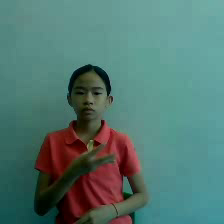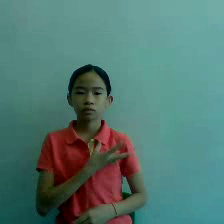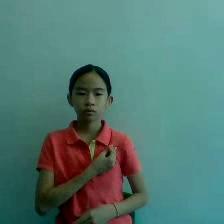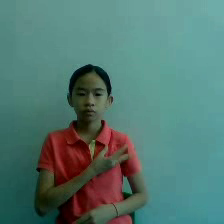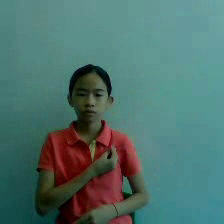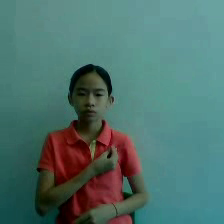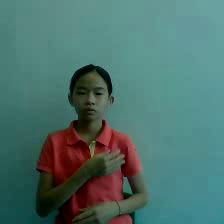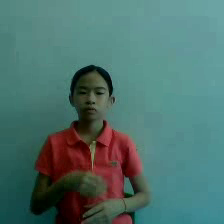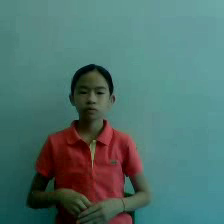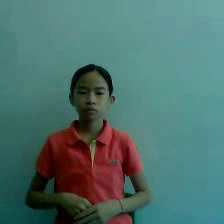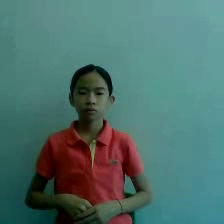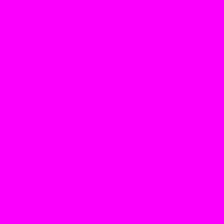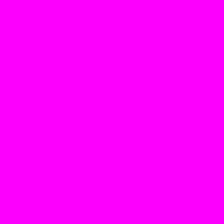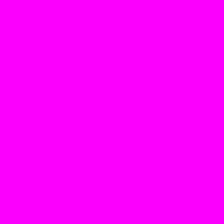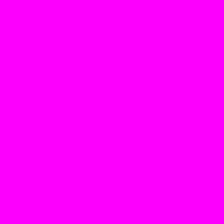Xúc động